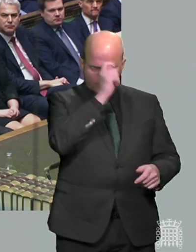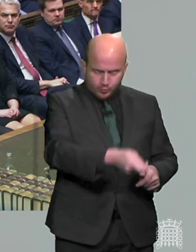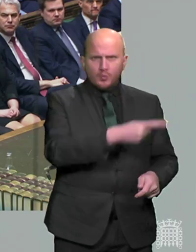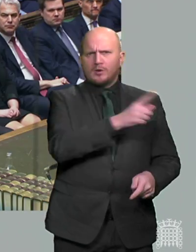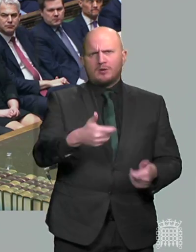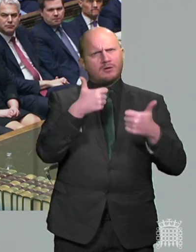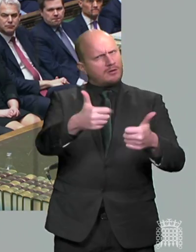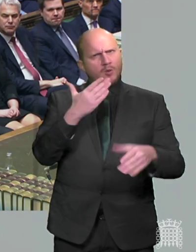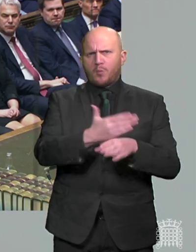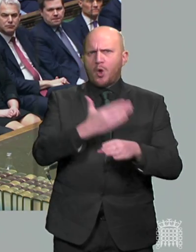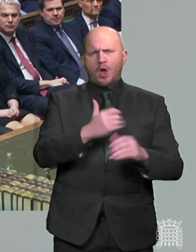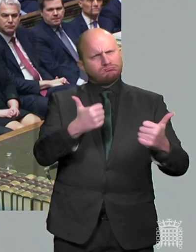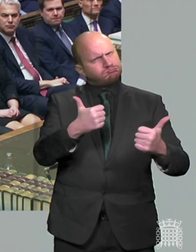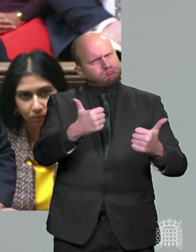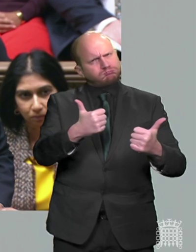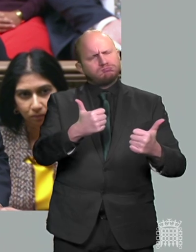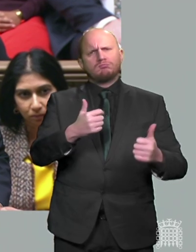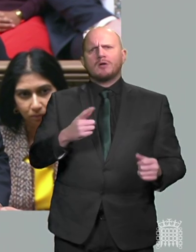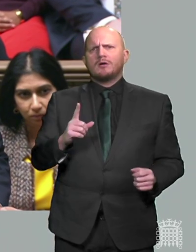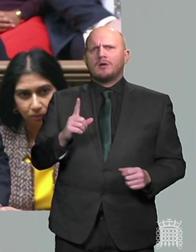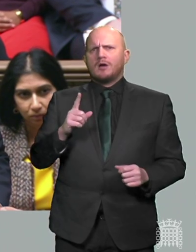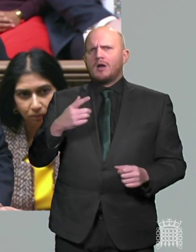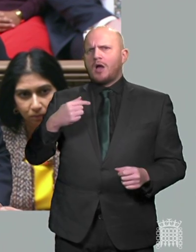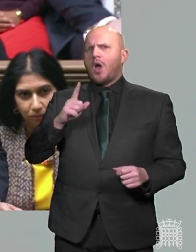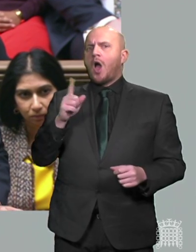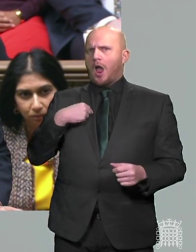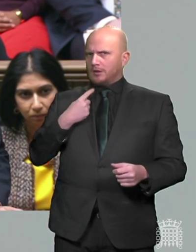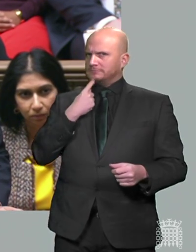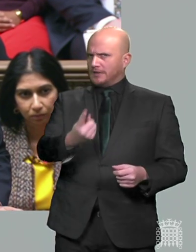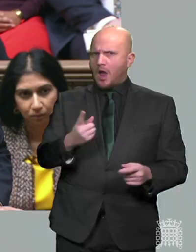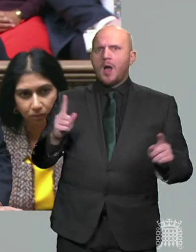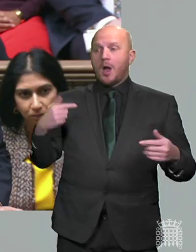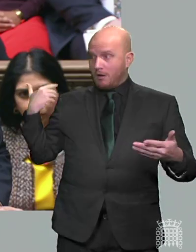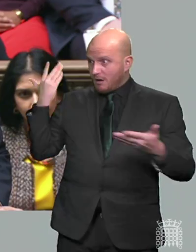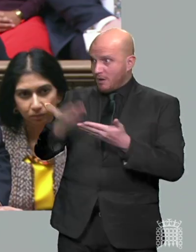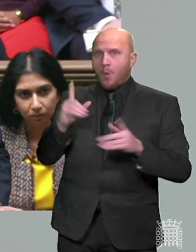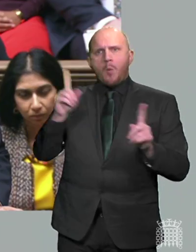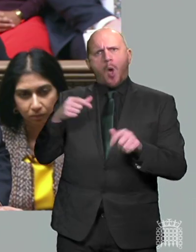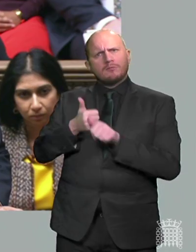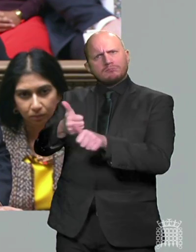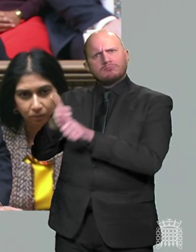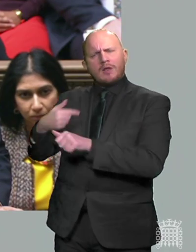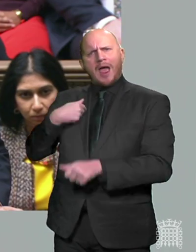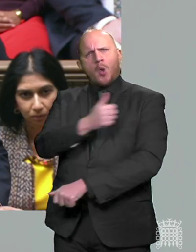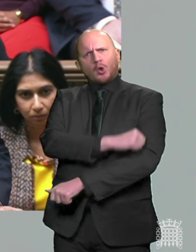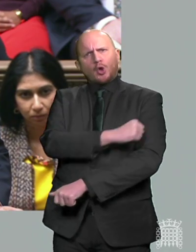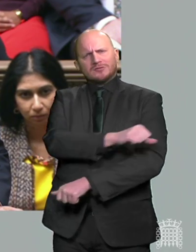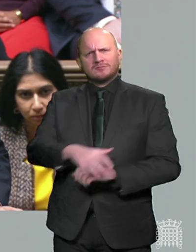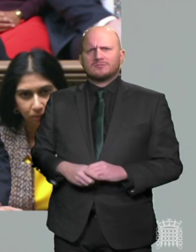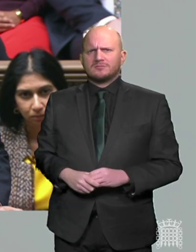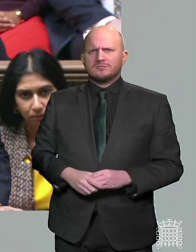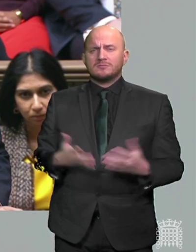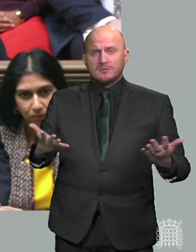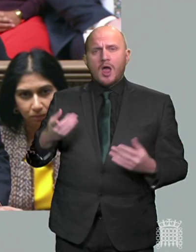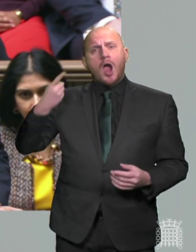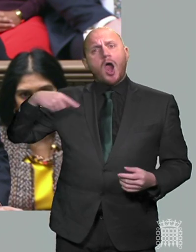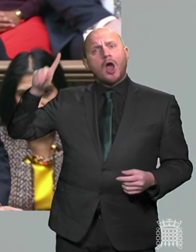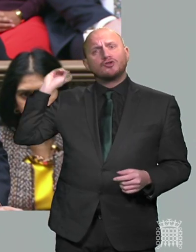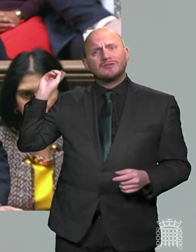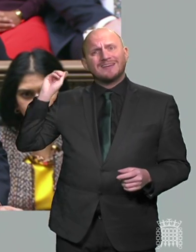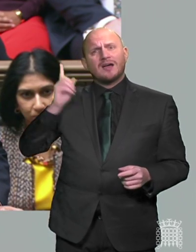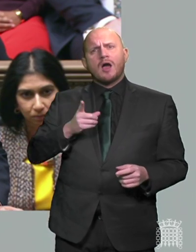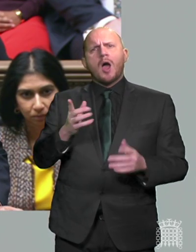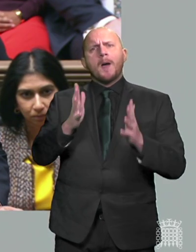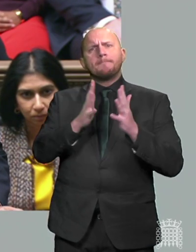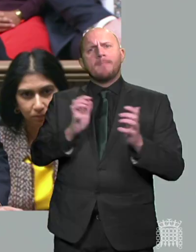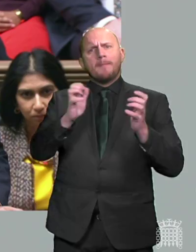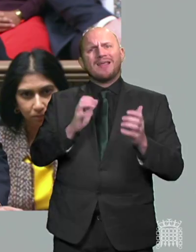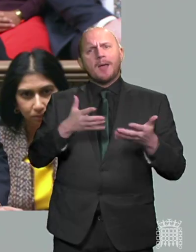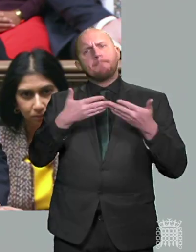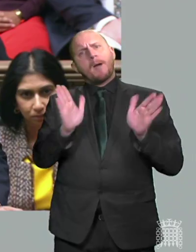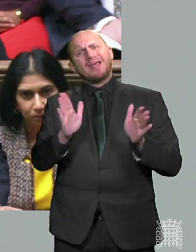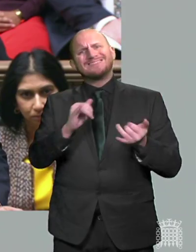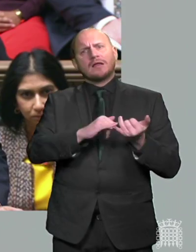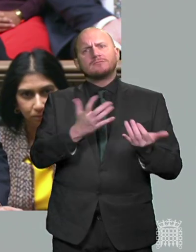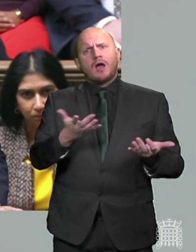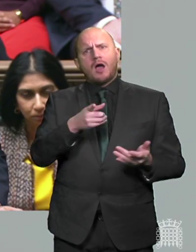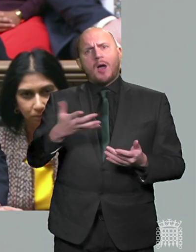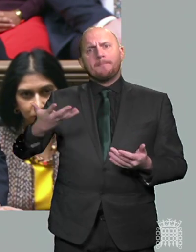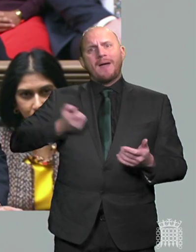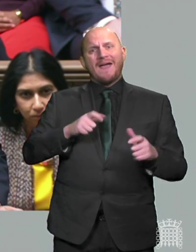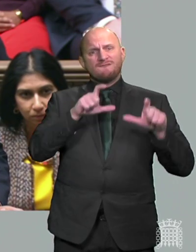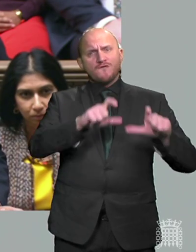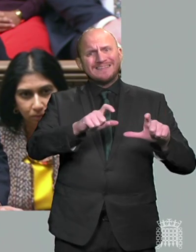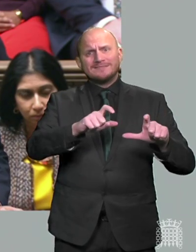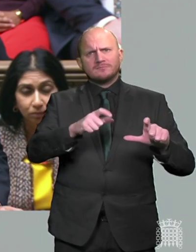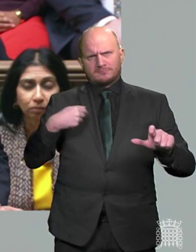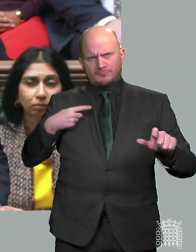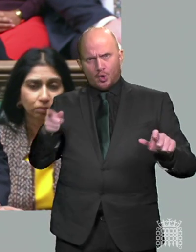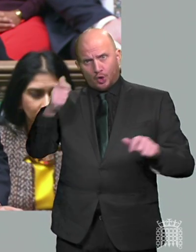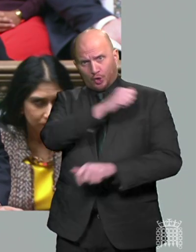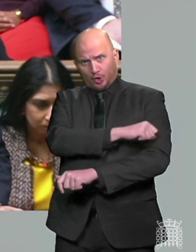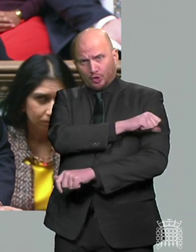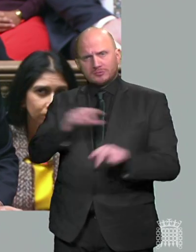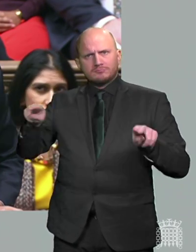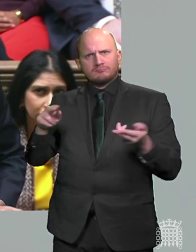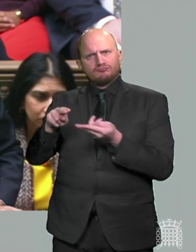It is worth putting on record exactly what we have done for our nurses: last year, when everyone else in the public sector had a public sector pay freeze, the nurses received a 3% pay rise.